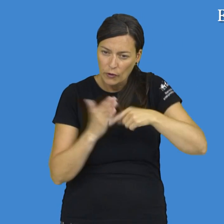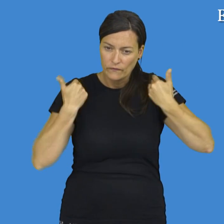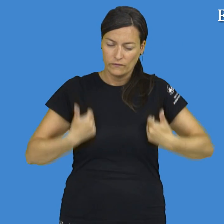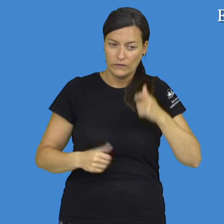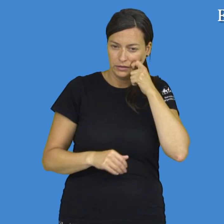cuerpo